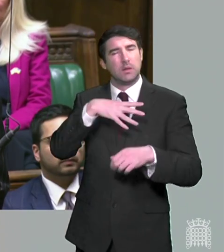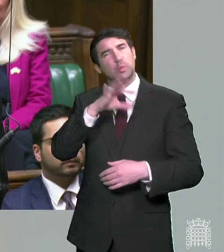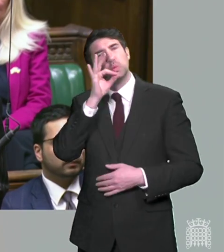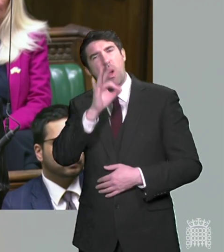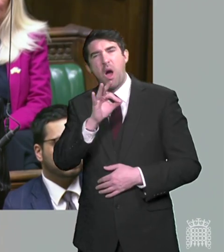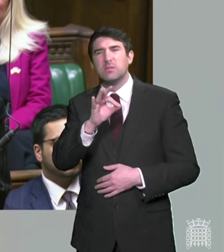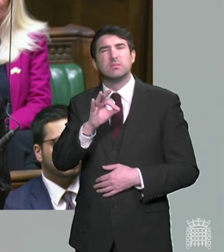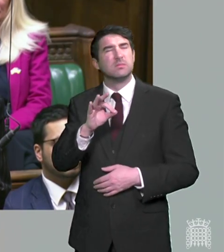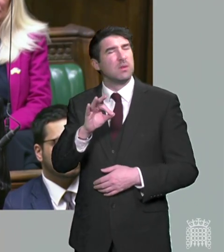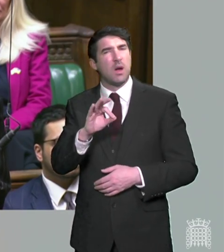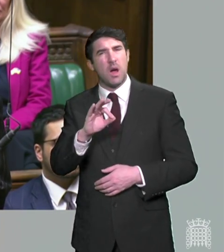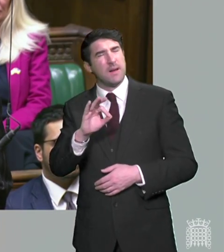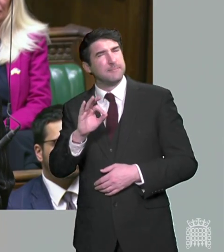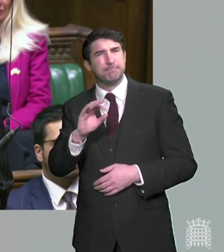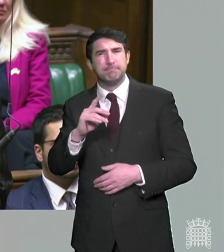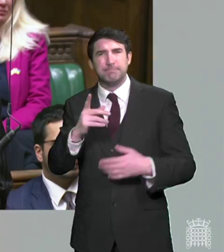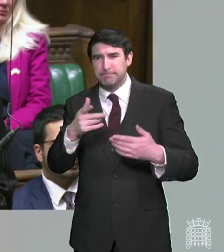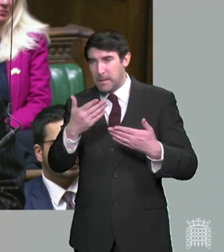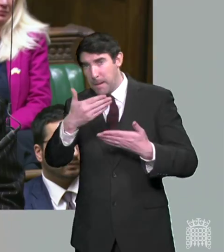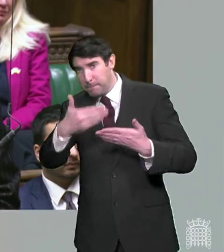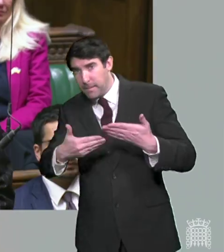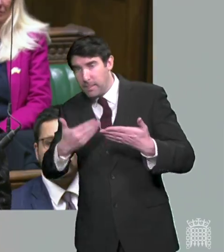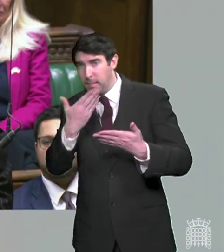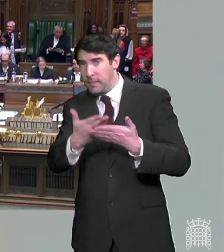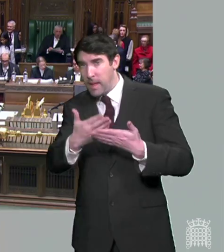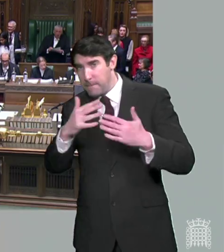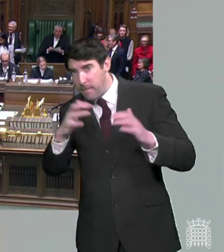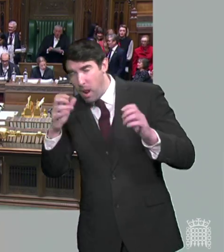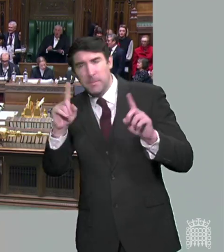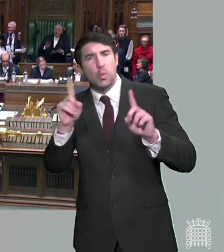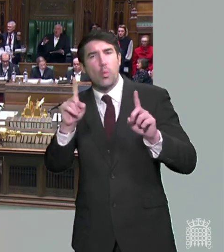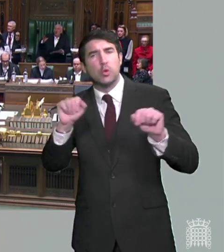What unresolved issues will be addressed as the Bill proceeds through Parliament?